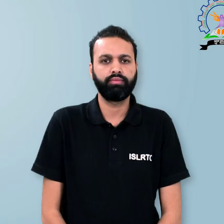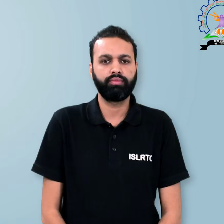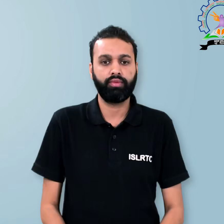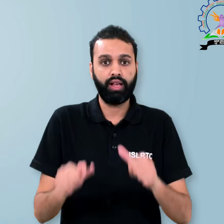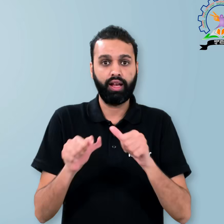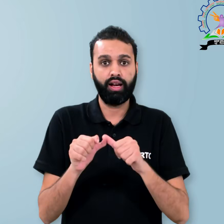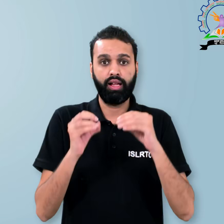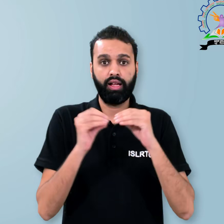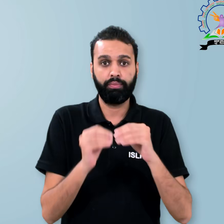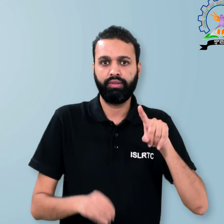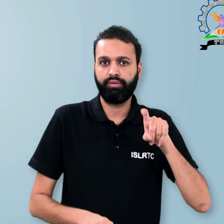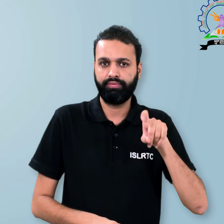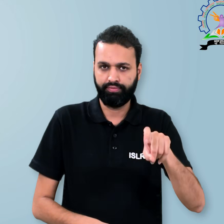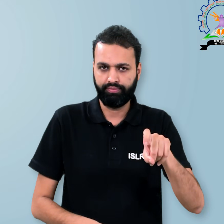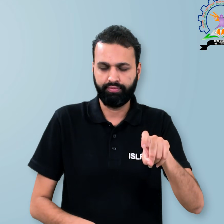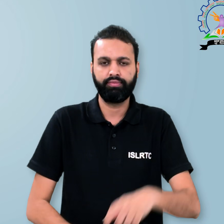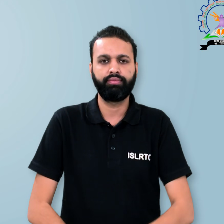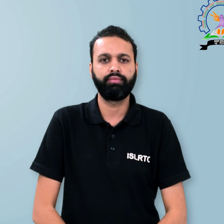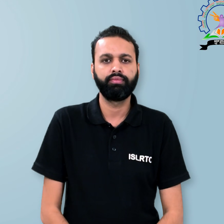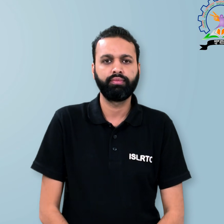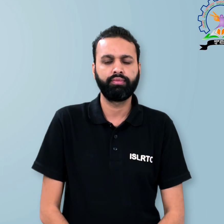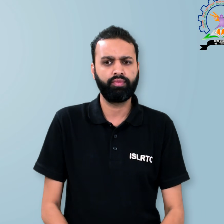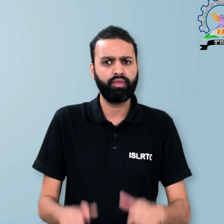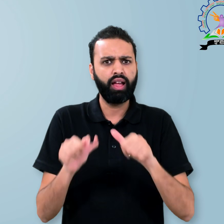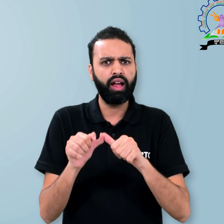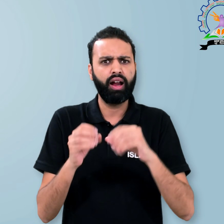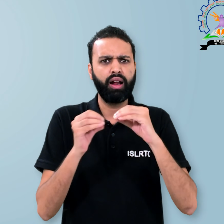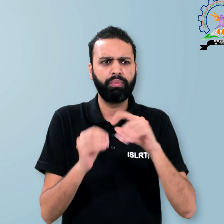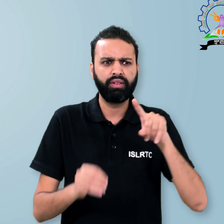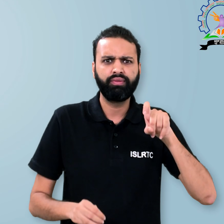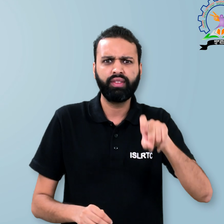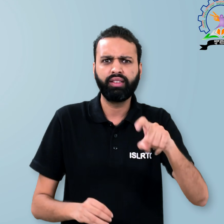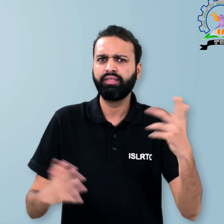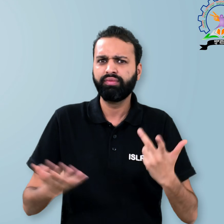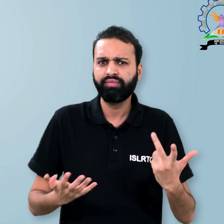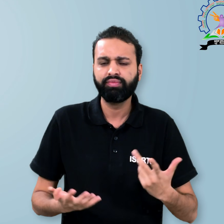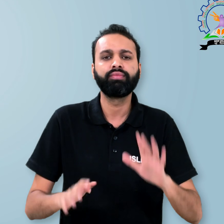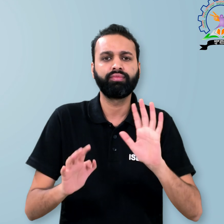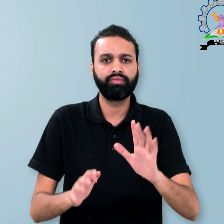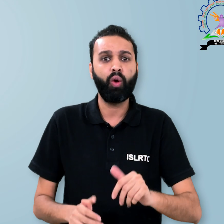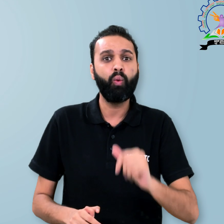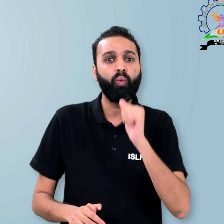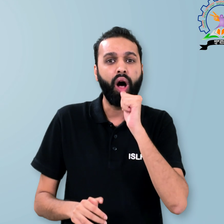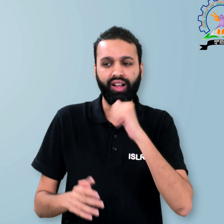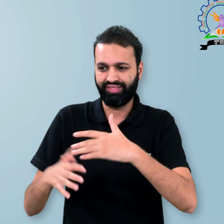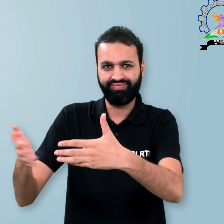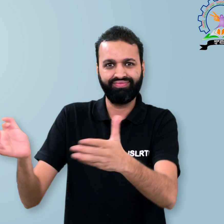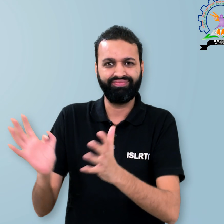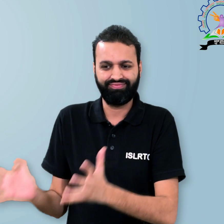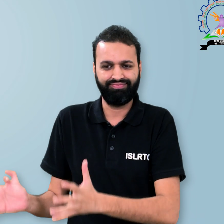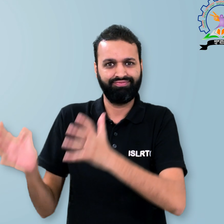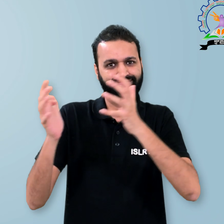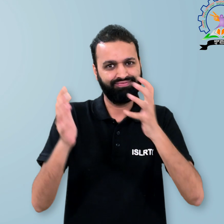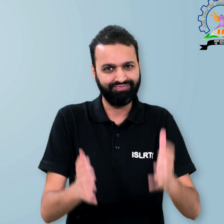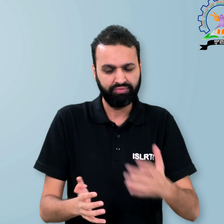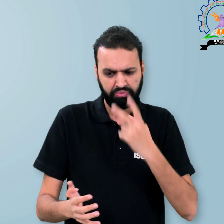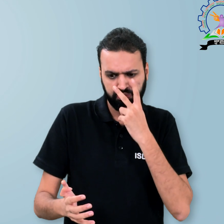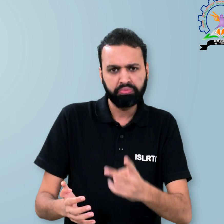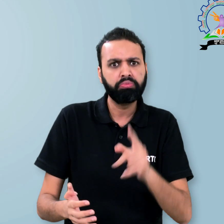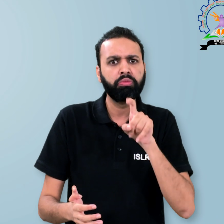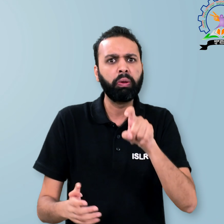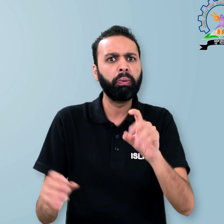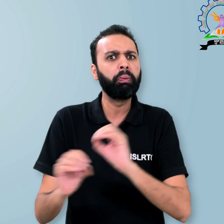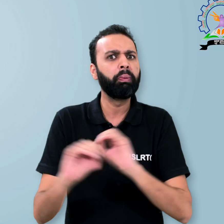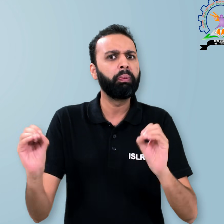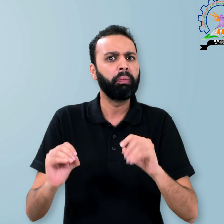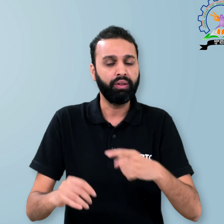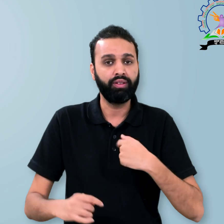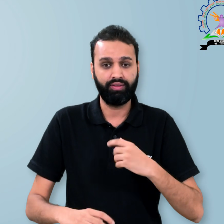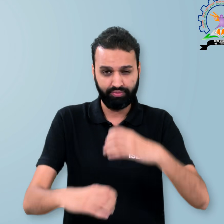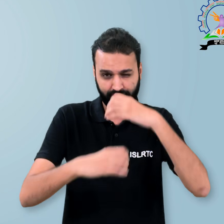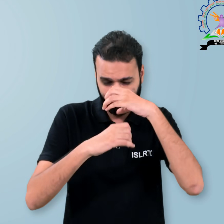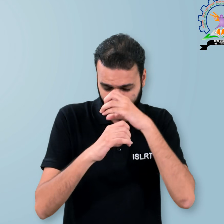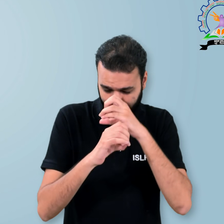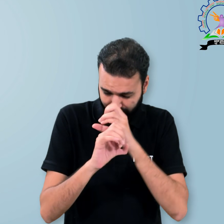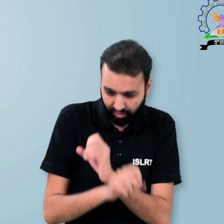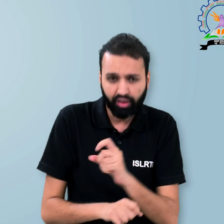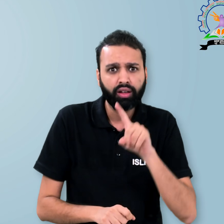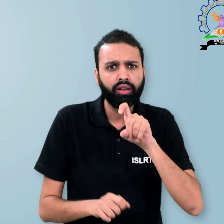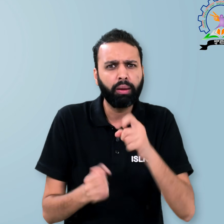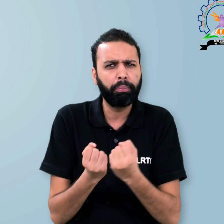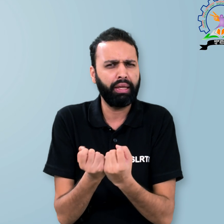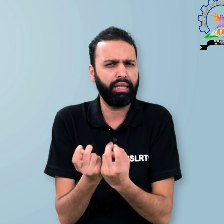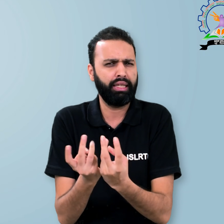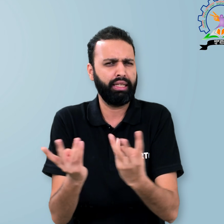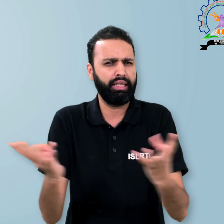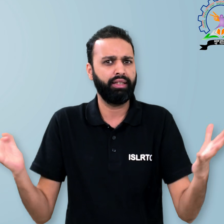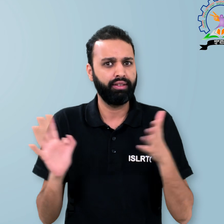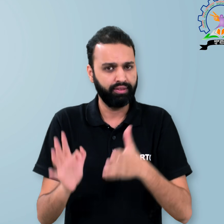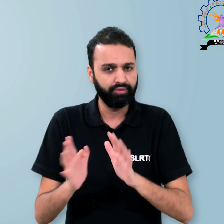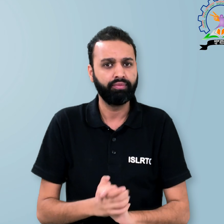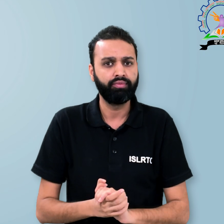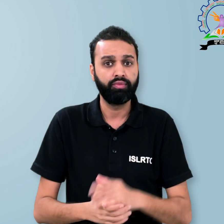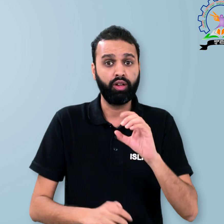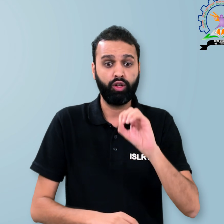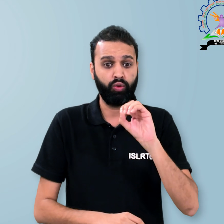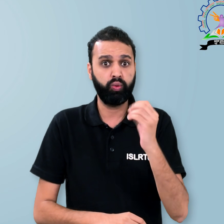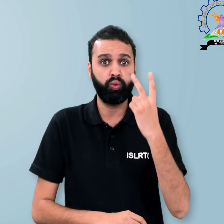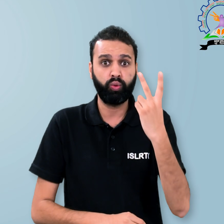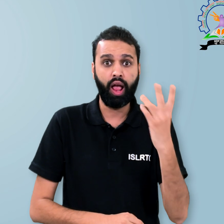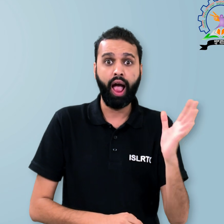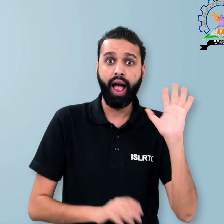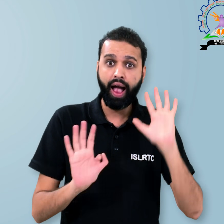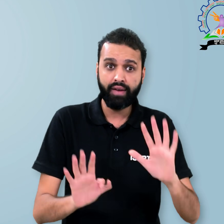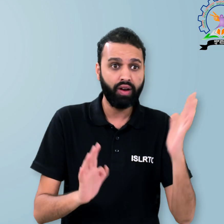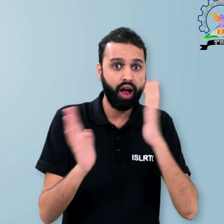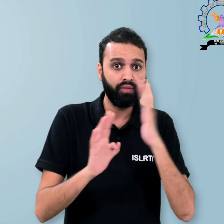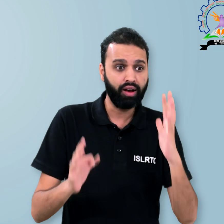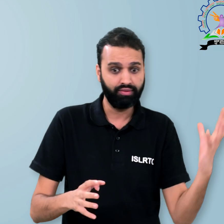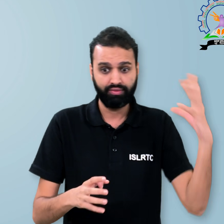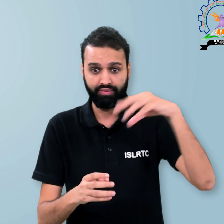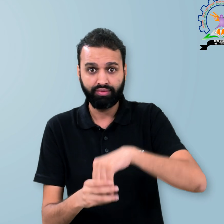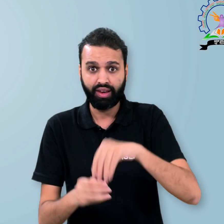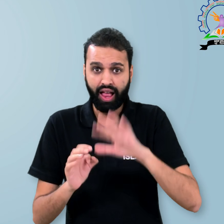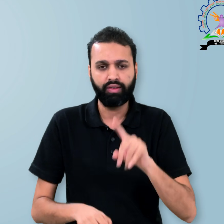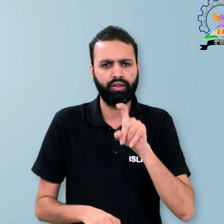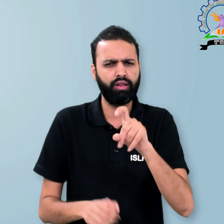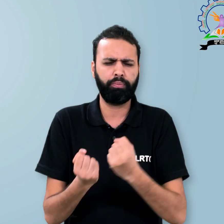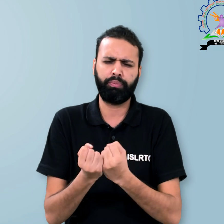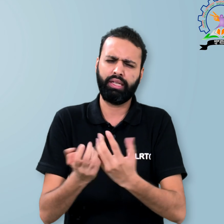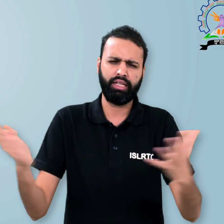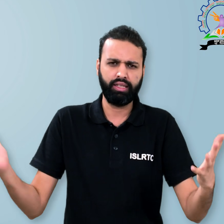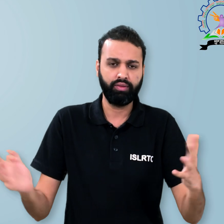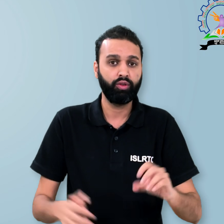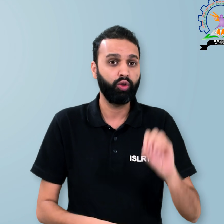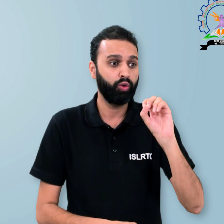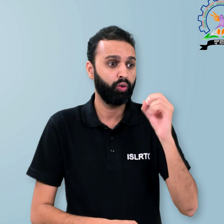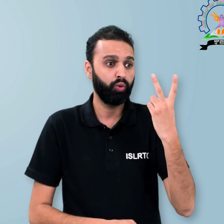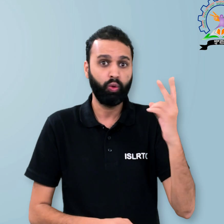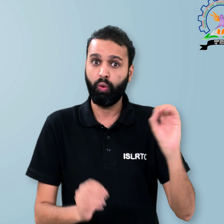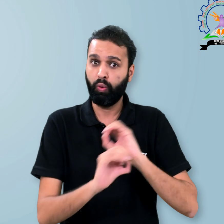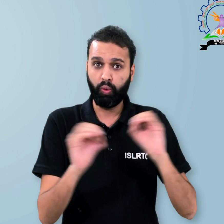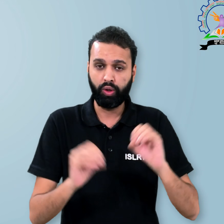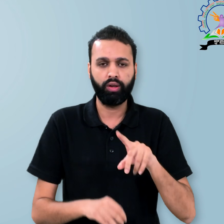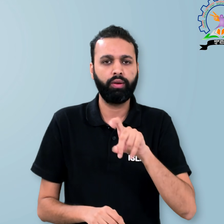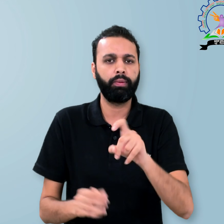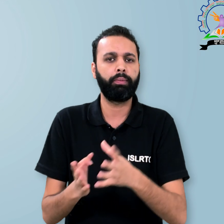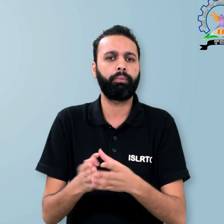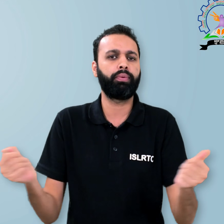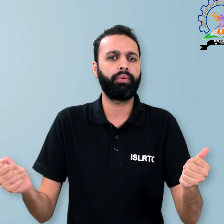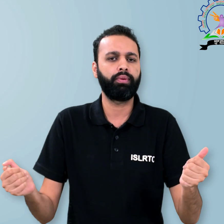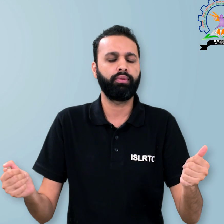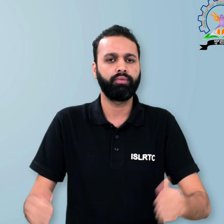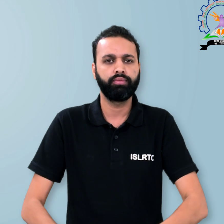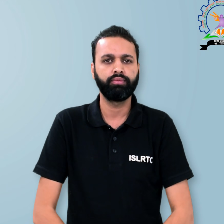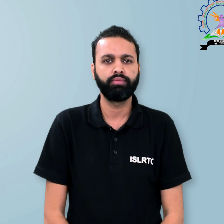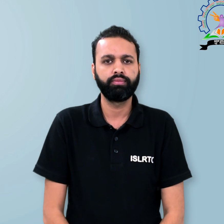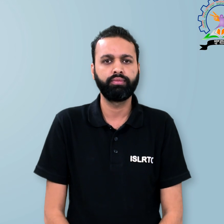Aerobic Bacteria Aerobic bacteria are tiny particles that can be seen under the microscope. The bacteria survive and grow only in the presence of oxygen in their environment. If there is no oxygen they cannot survive.